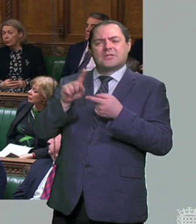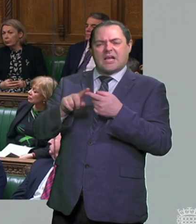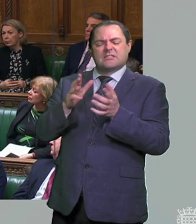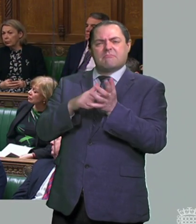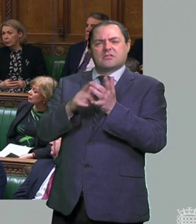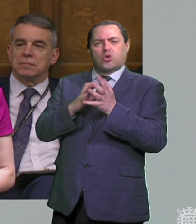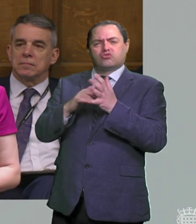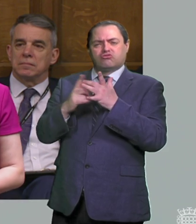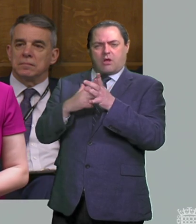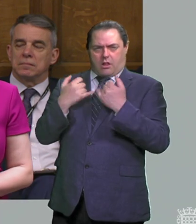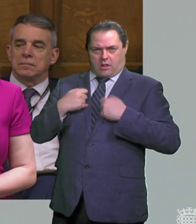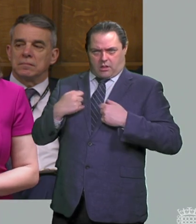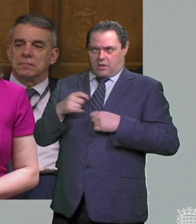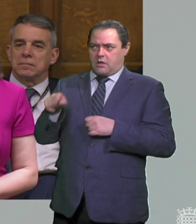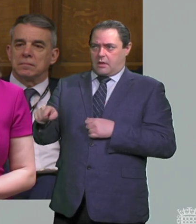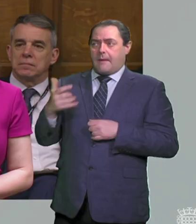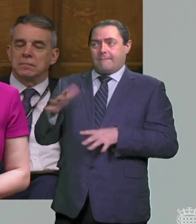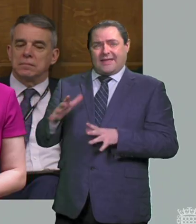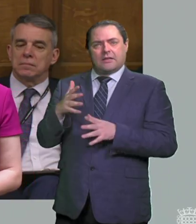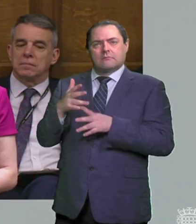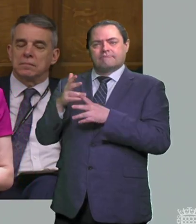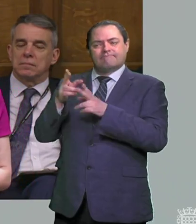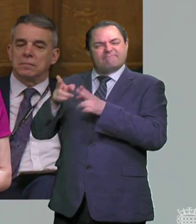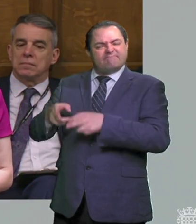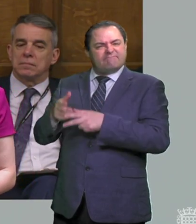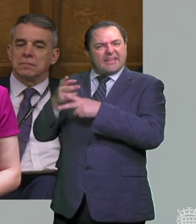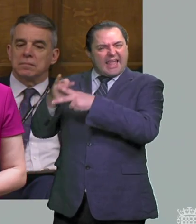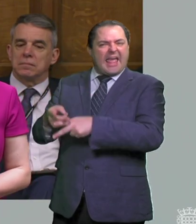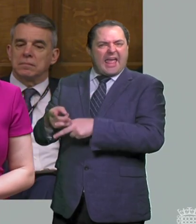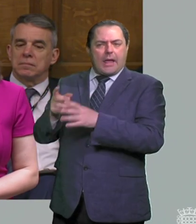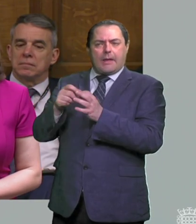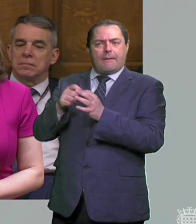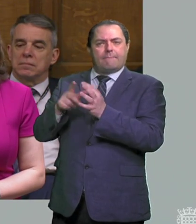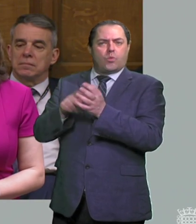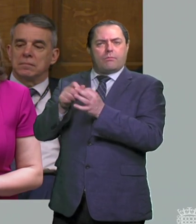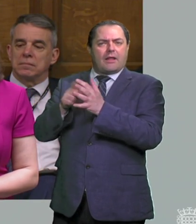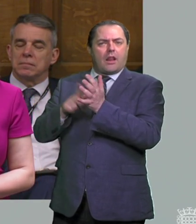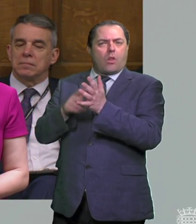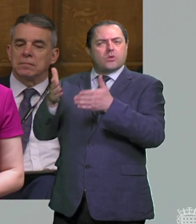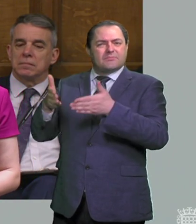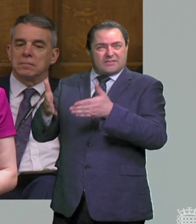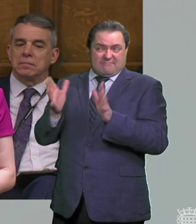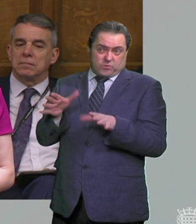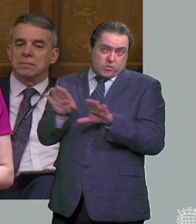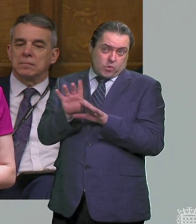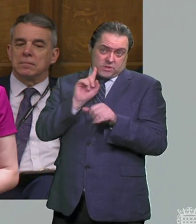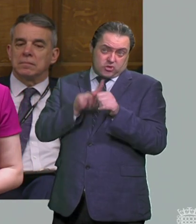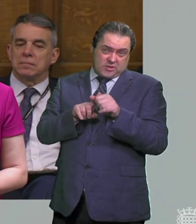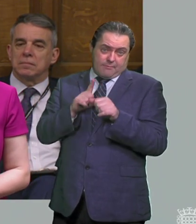He has received palliative care from the Bluebell Wood Children’s Hospice, which was forced to close temporarily last year due to staffing pressures.